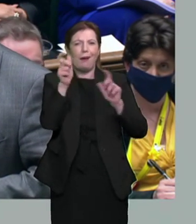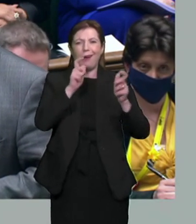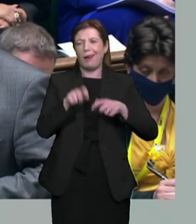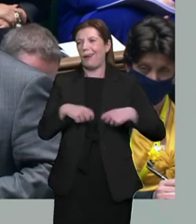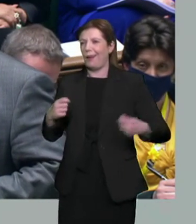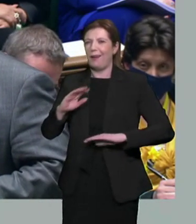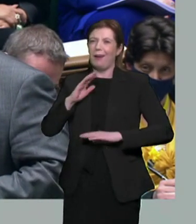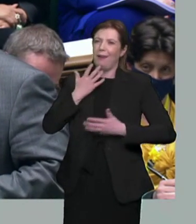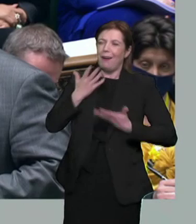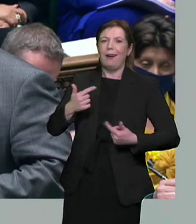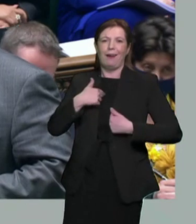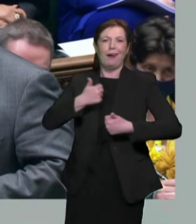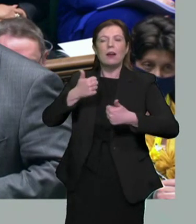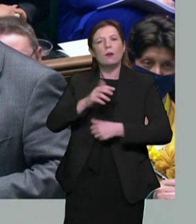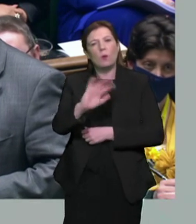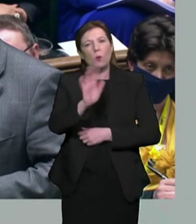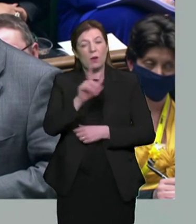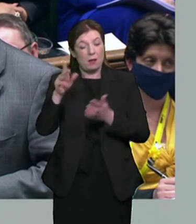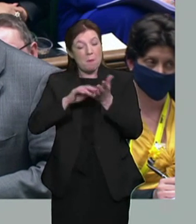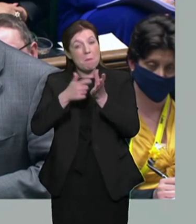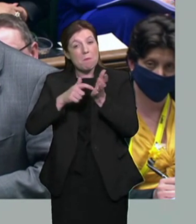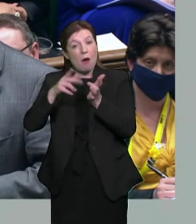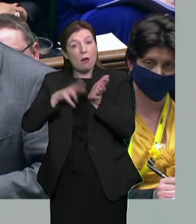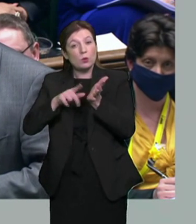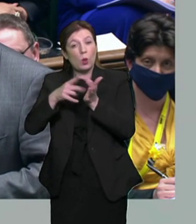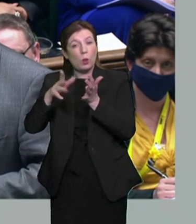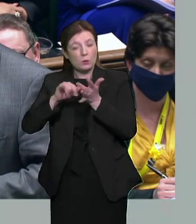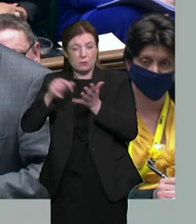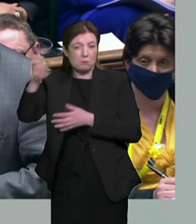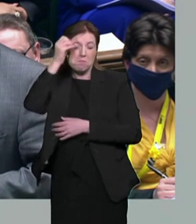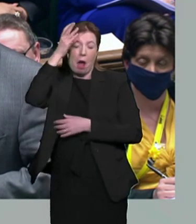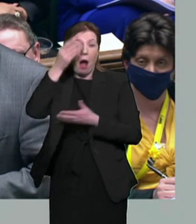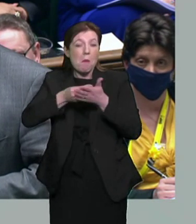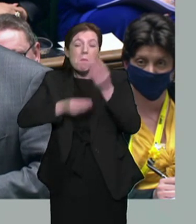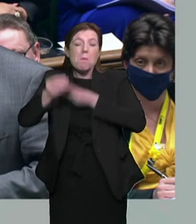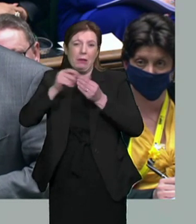Family finances are at breaking point; they cannot tighten their budgets any more.